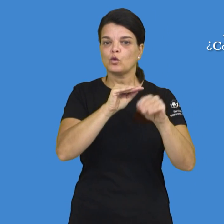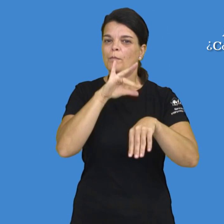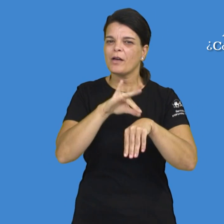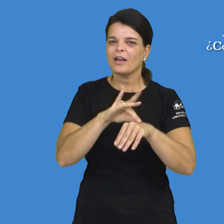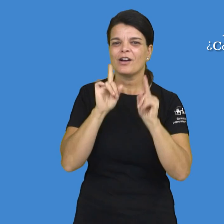enfermo